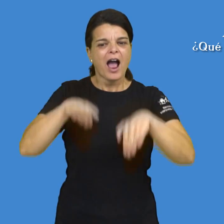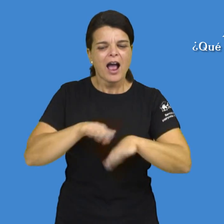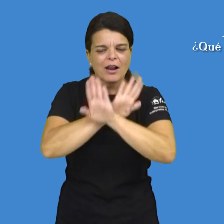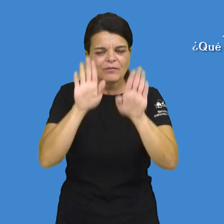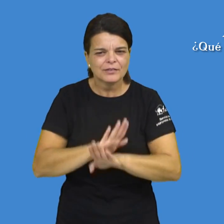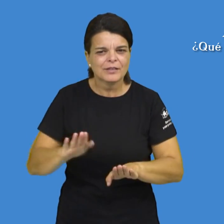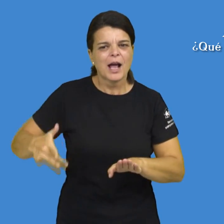resultado